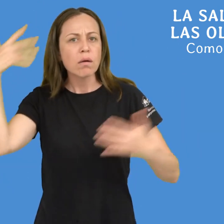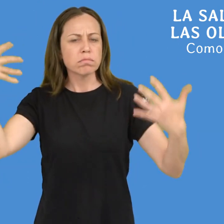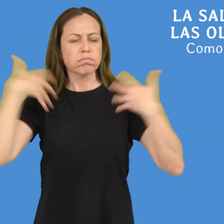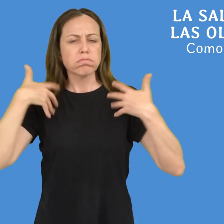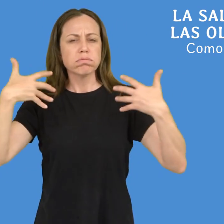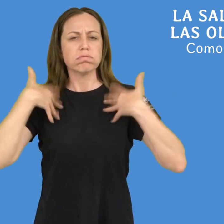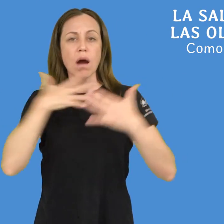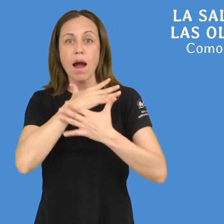sufrir